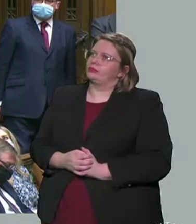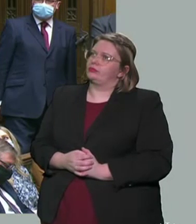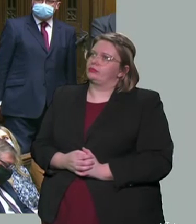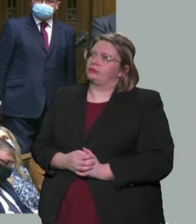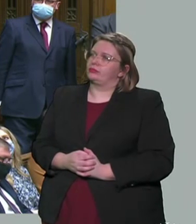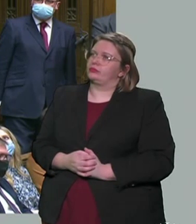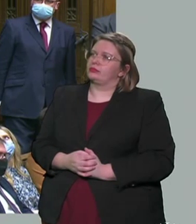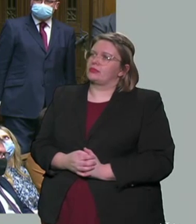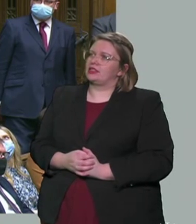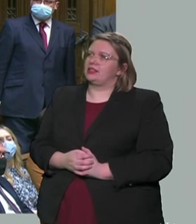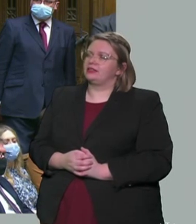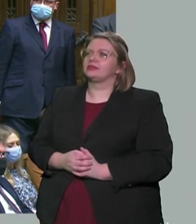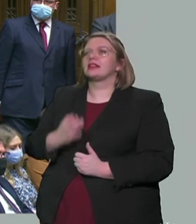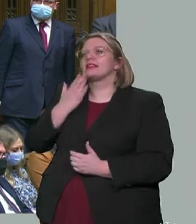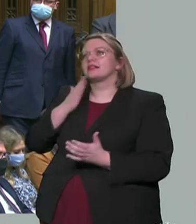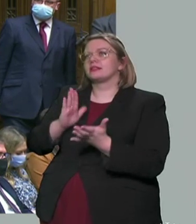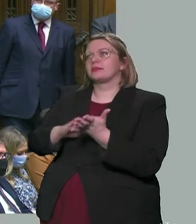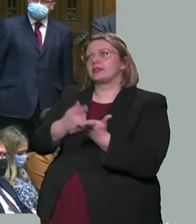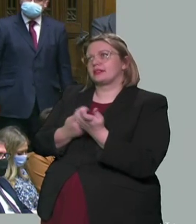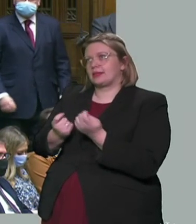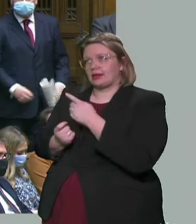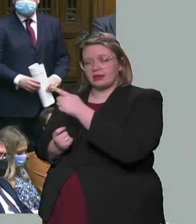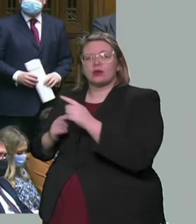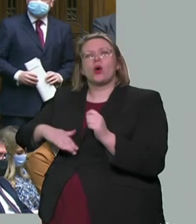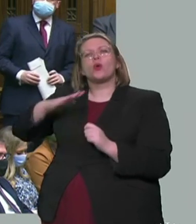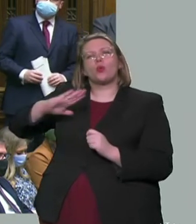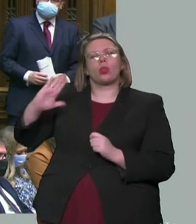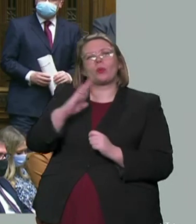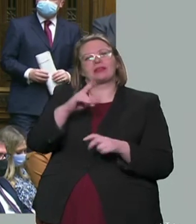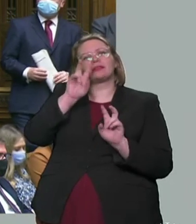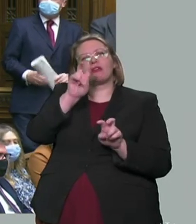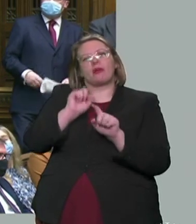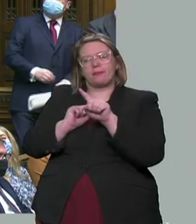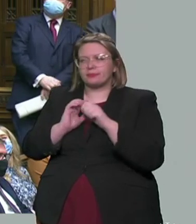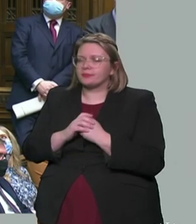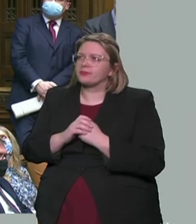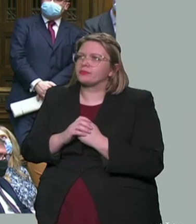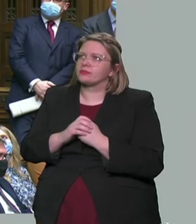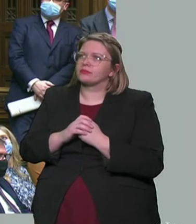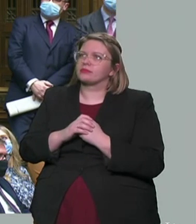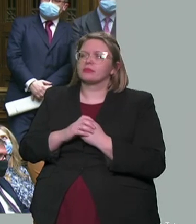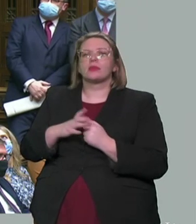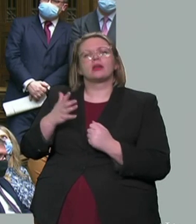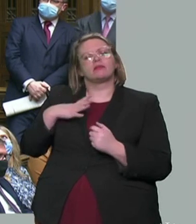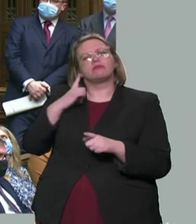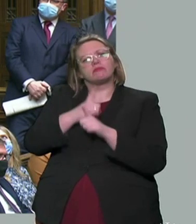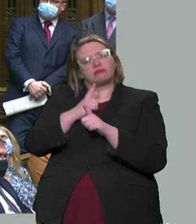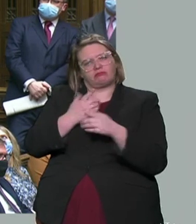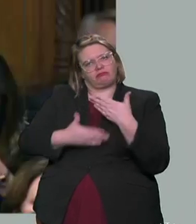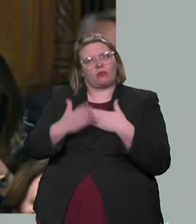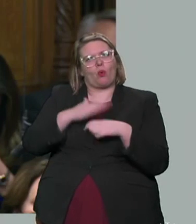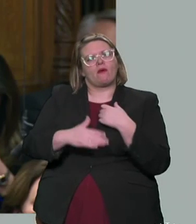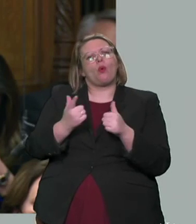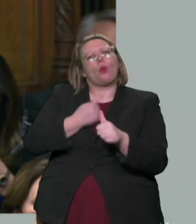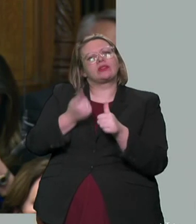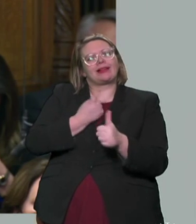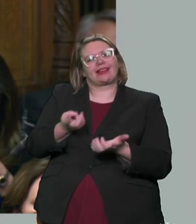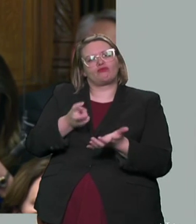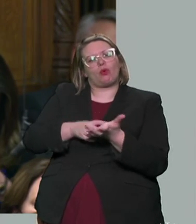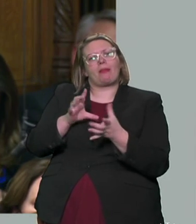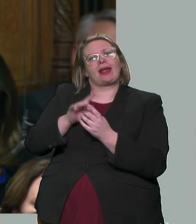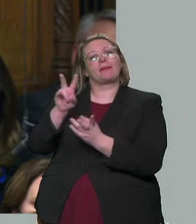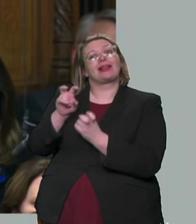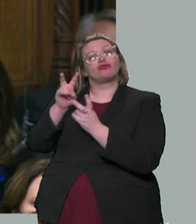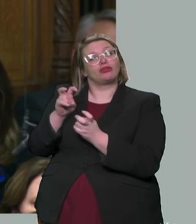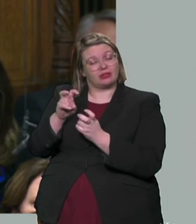7. Later today, I will present a Bill to extend auto-enrolment in pensions to everyone aged over 18, including part-time workers.